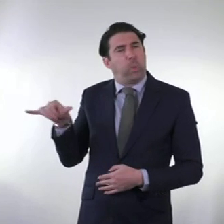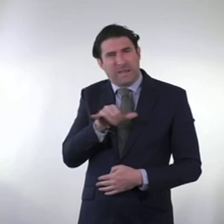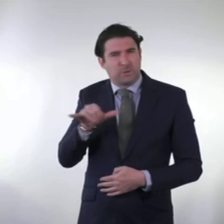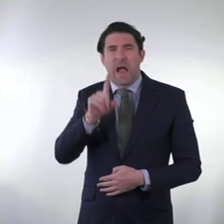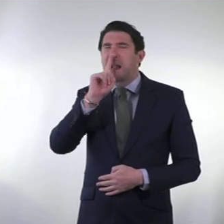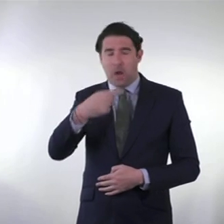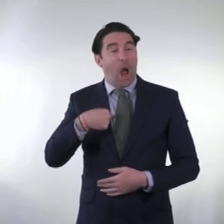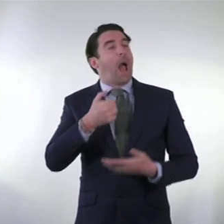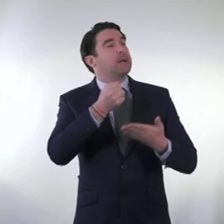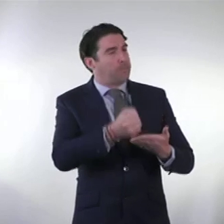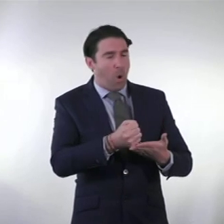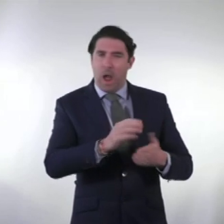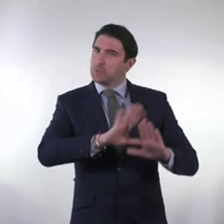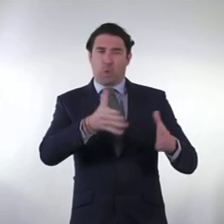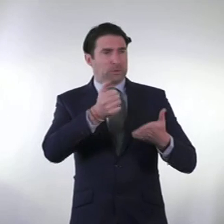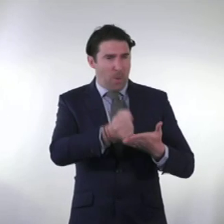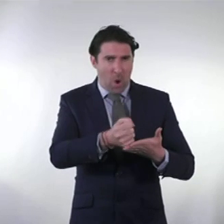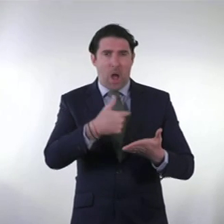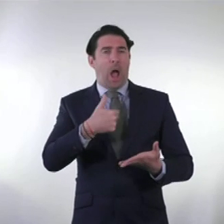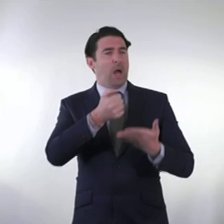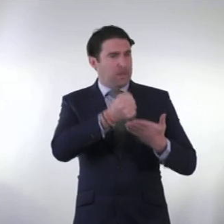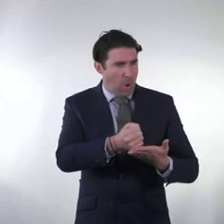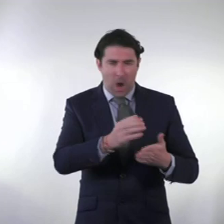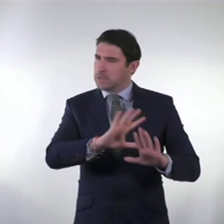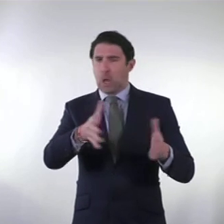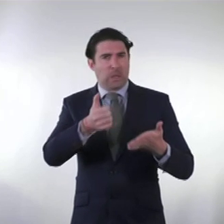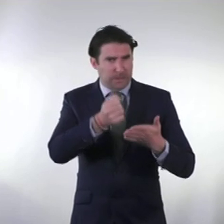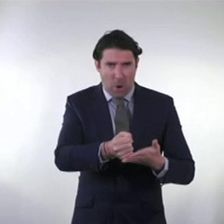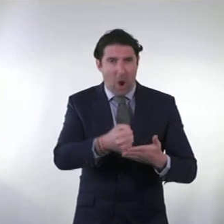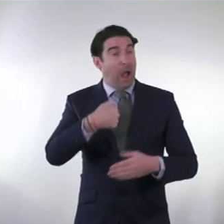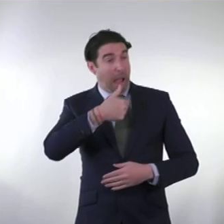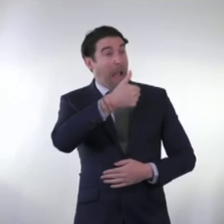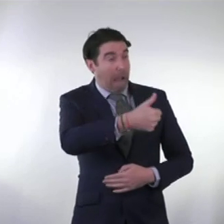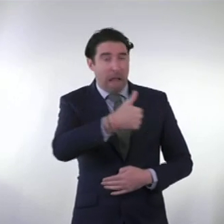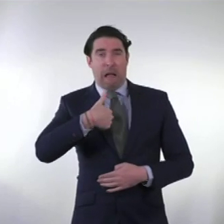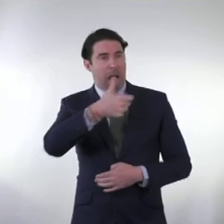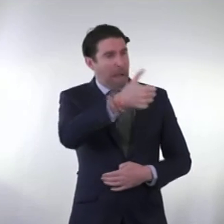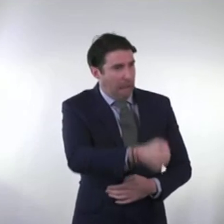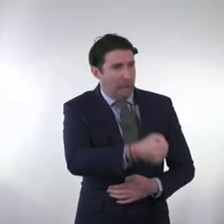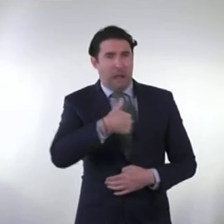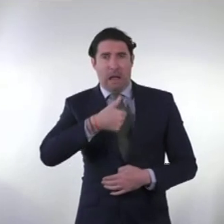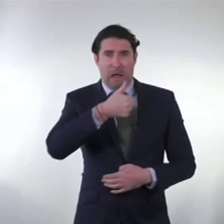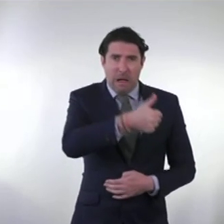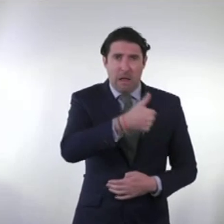If he supports the Government’s policy—if he supports these restrictions—will he say so now?